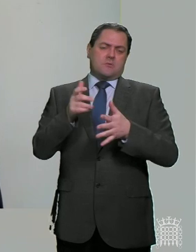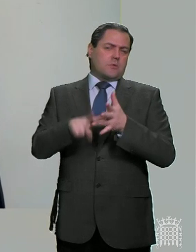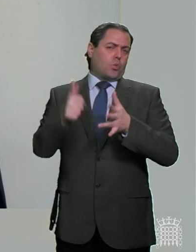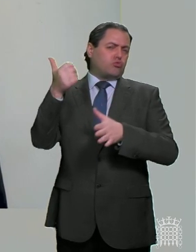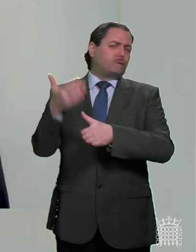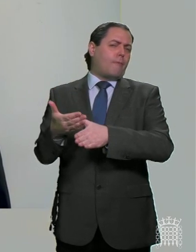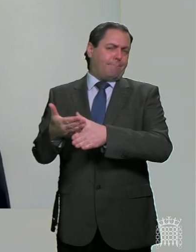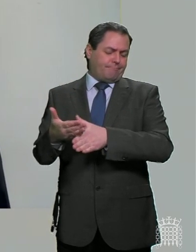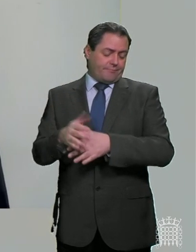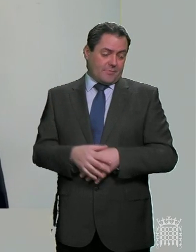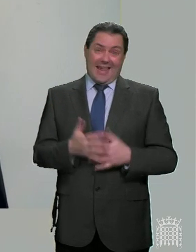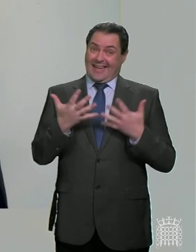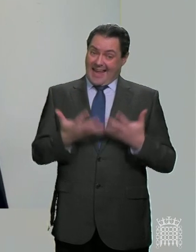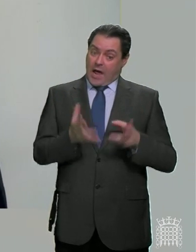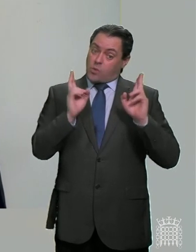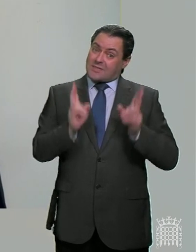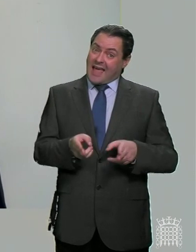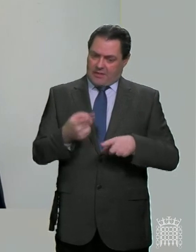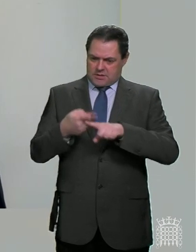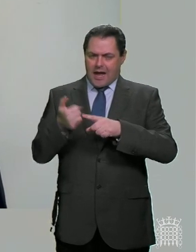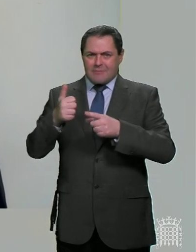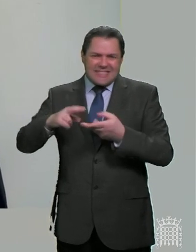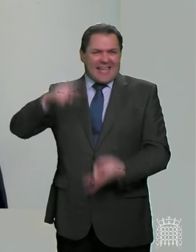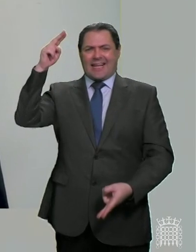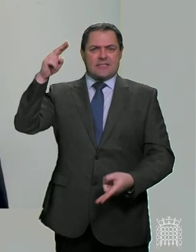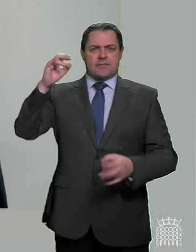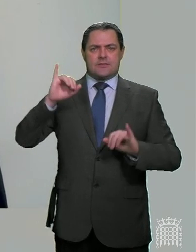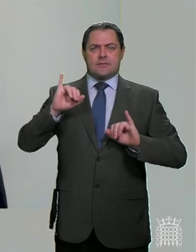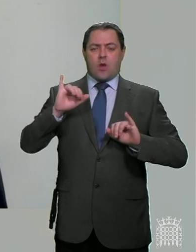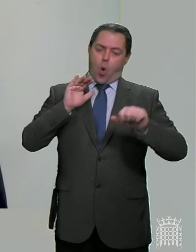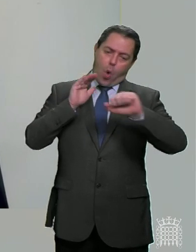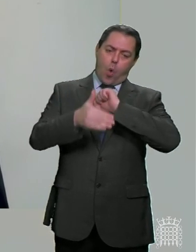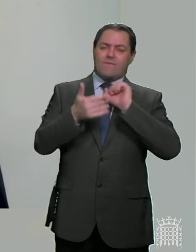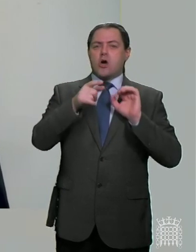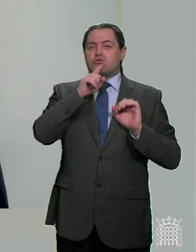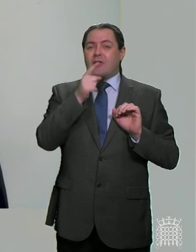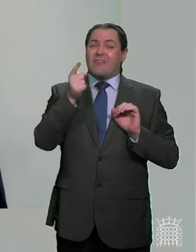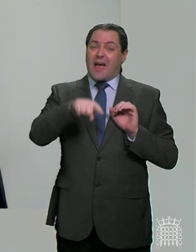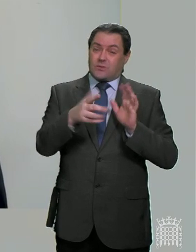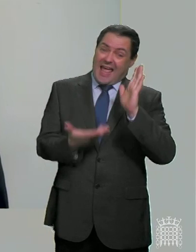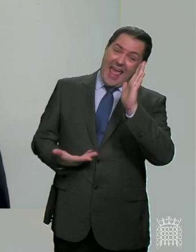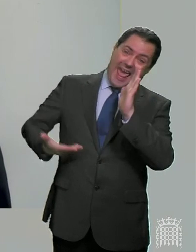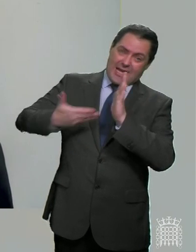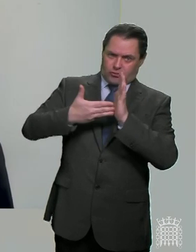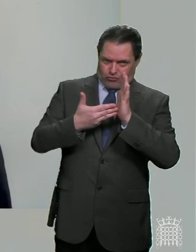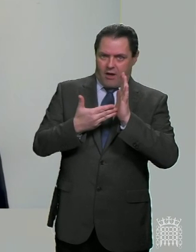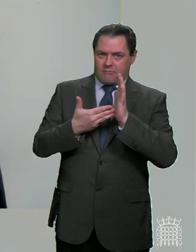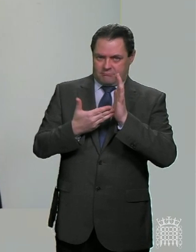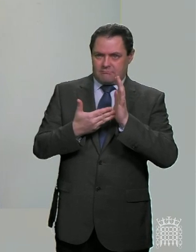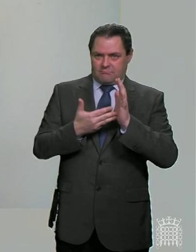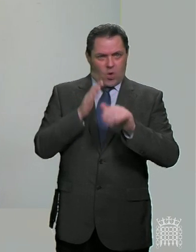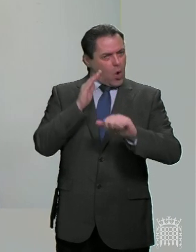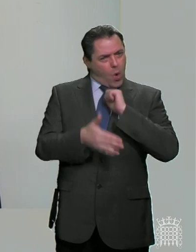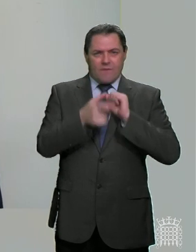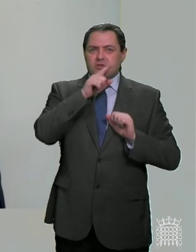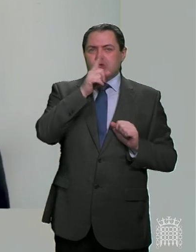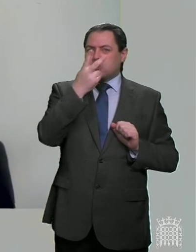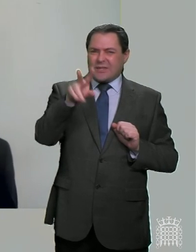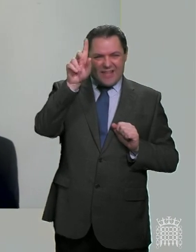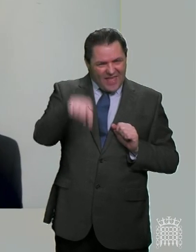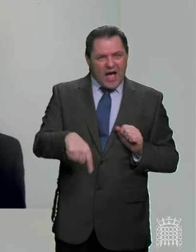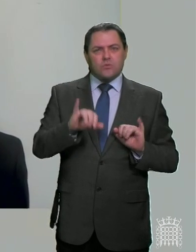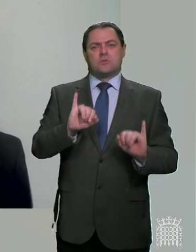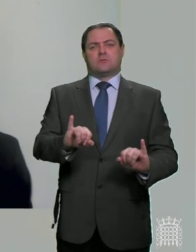Yet our death toll is now six times higher: over 100,000 more people have lost their lives than that initial estimate.